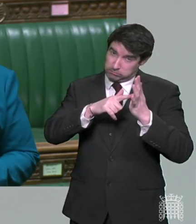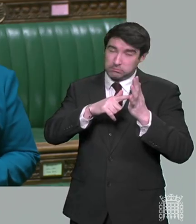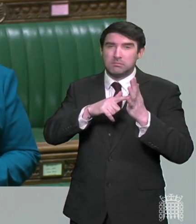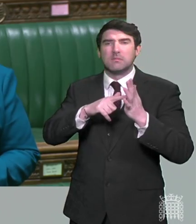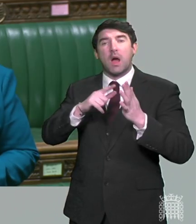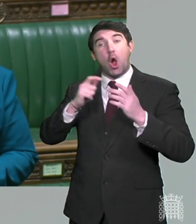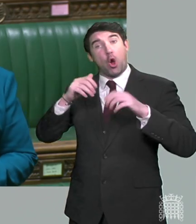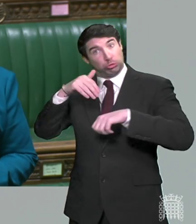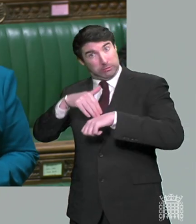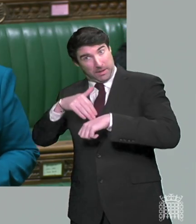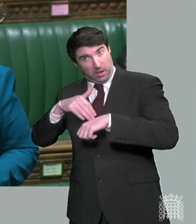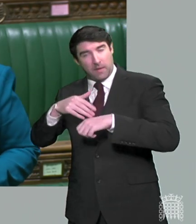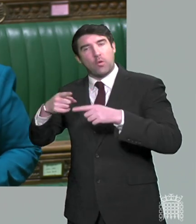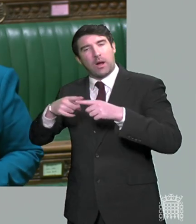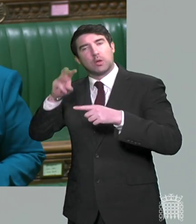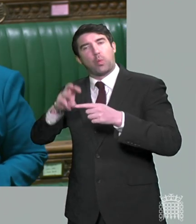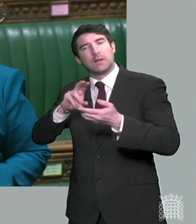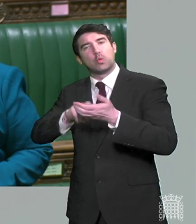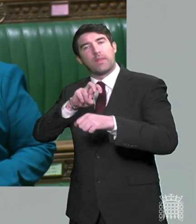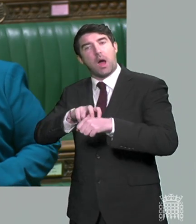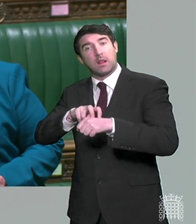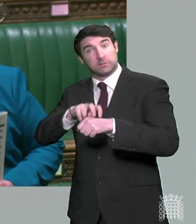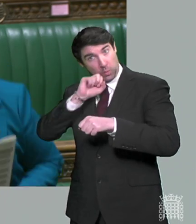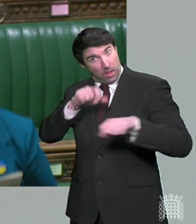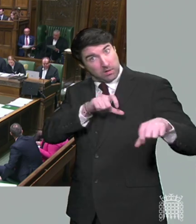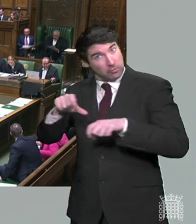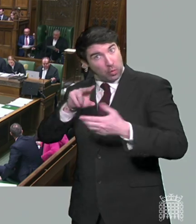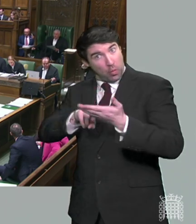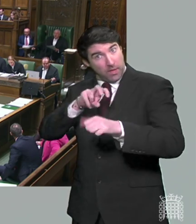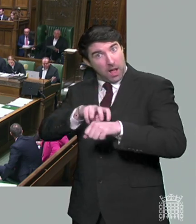Will this continue to be the case for Northern Ireland business?